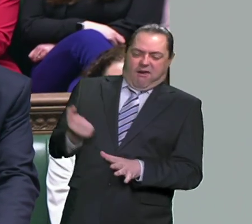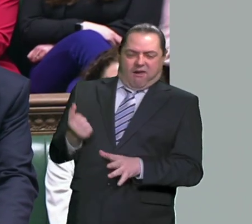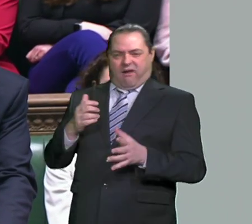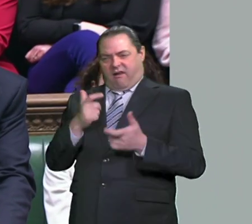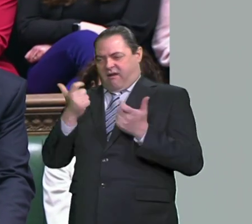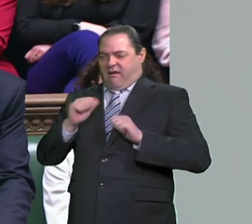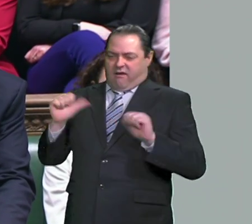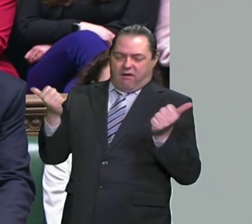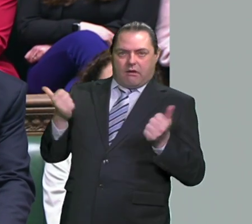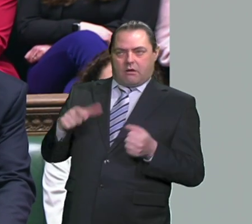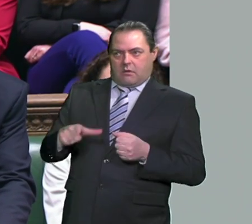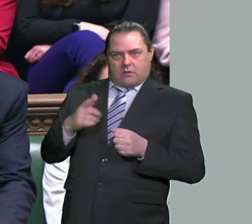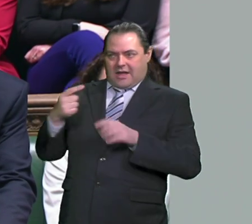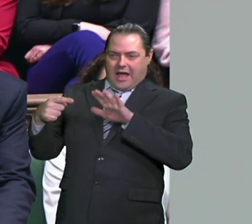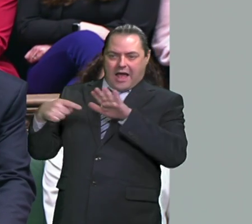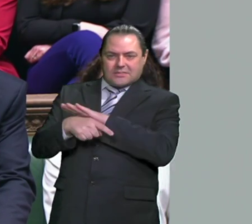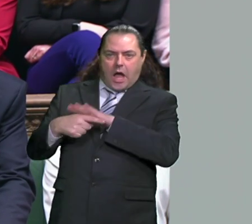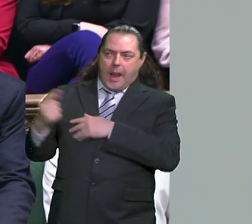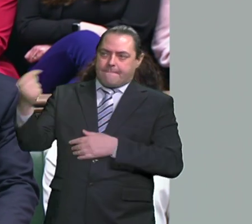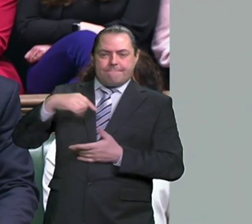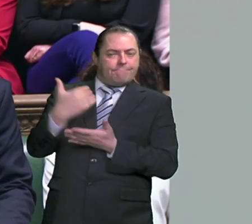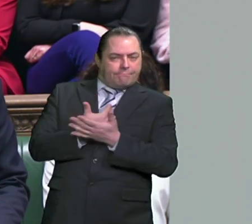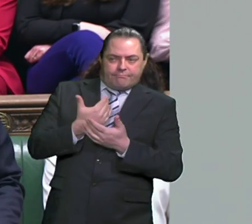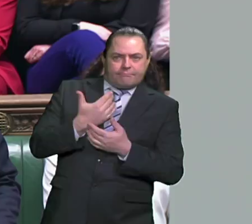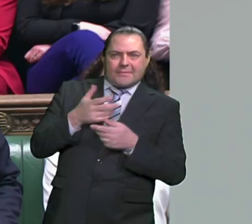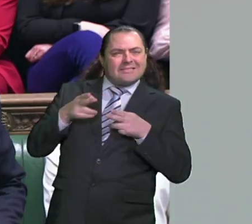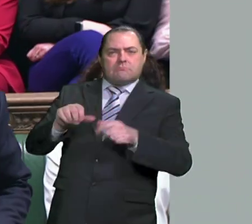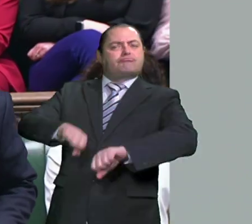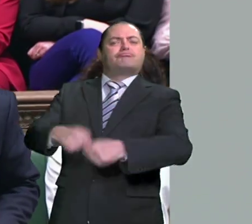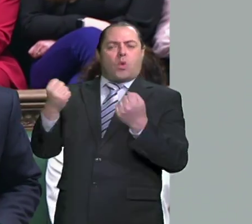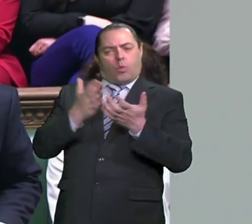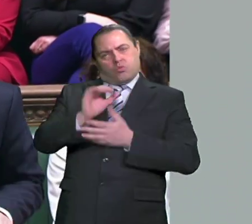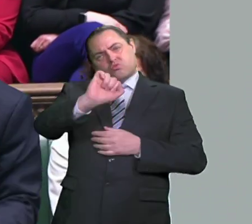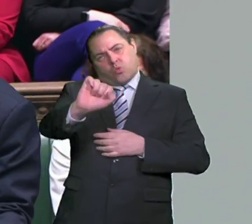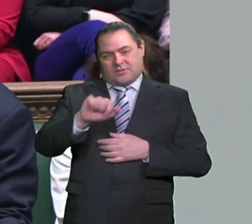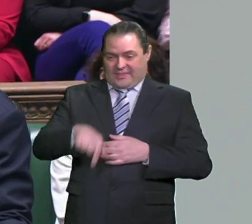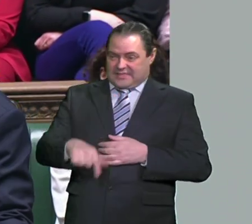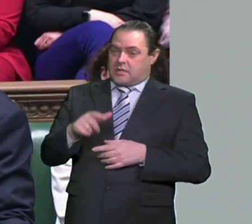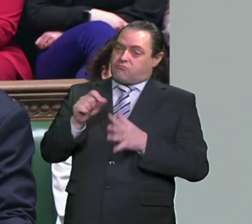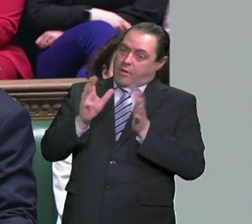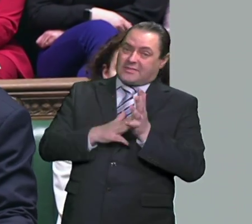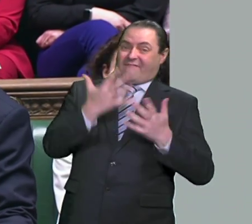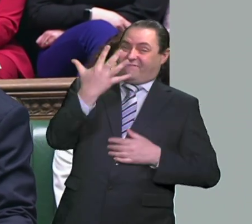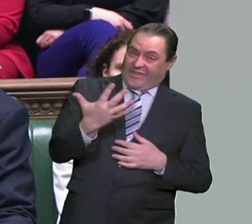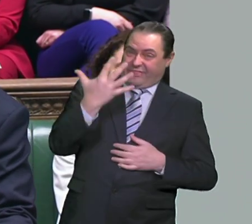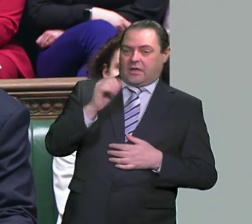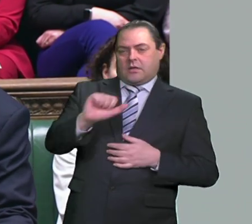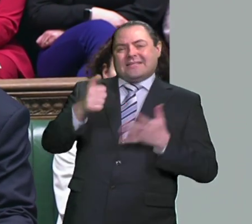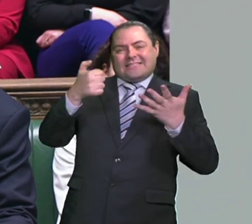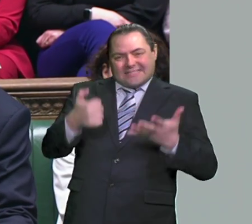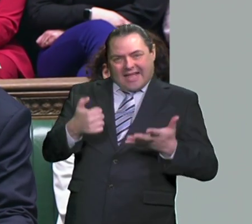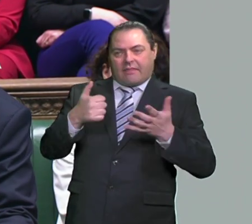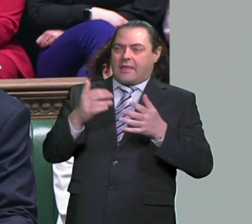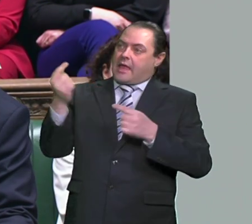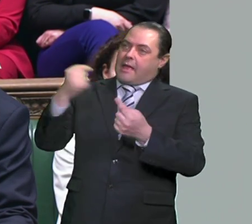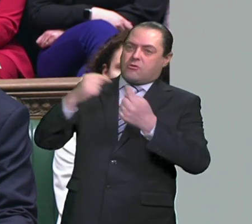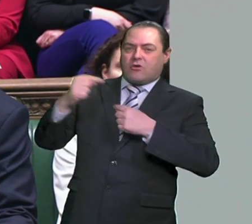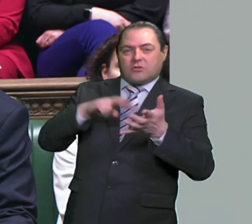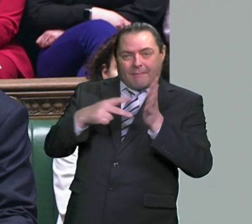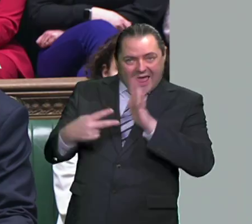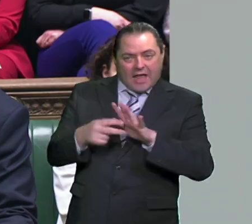The asylum system has been utterly broken on his watch. This is the Government’s fifth Prime Minister, their sixth immigration plan and their seventh Home Secretary.